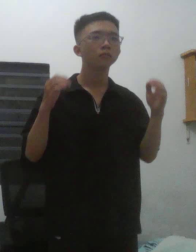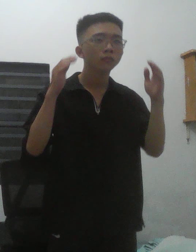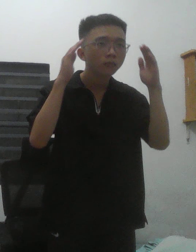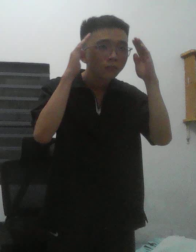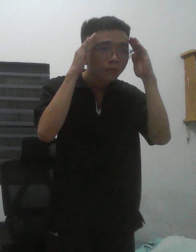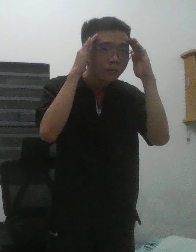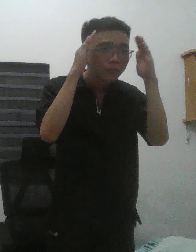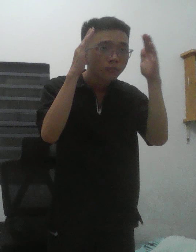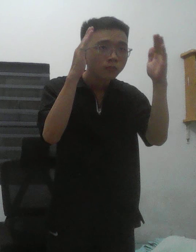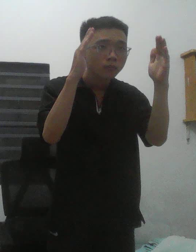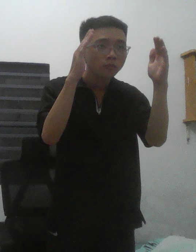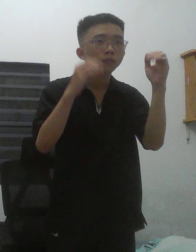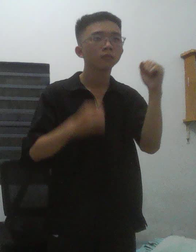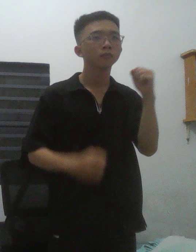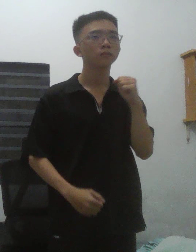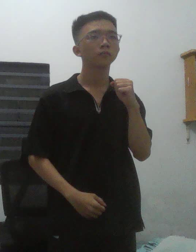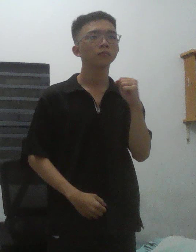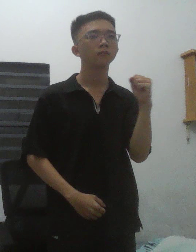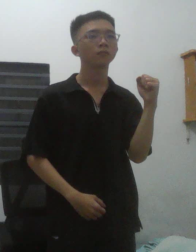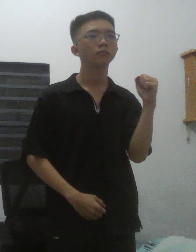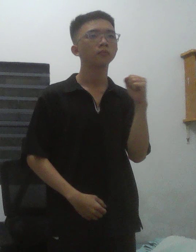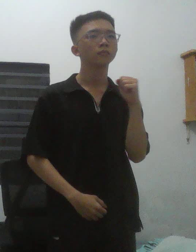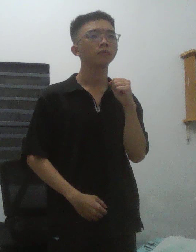khong quan tam